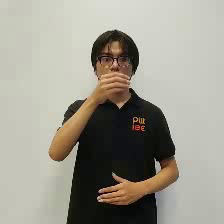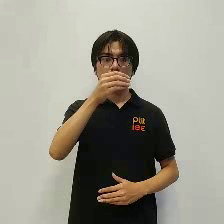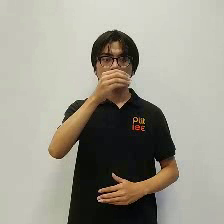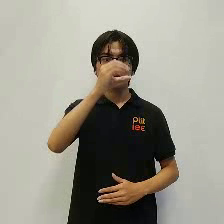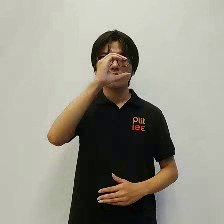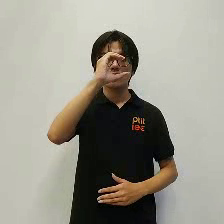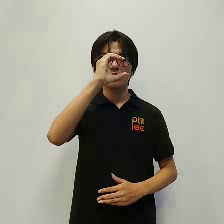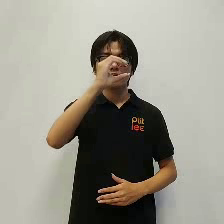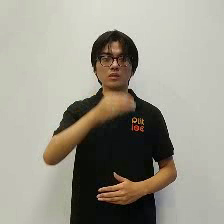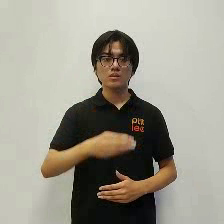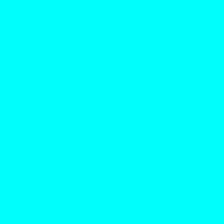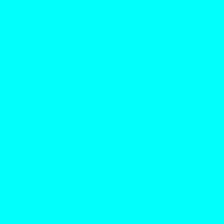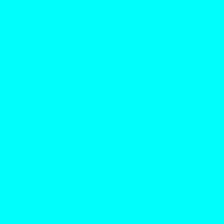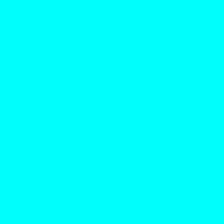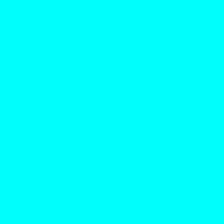Uống